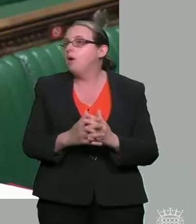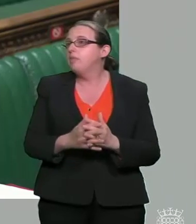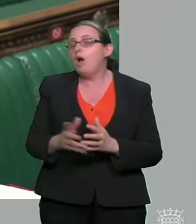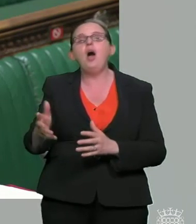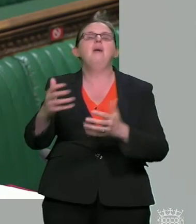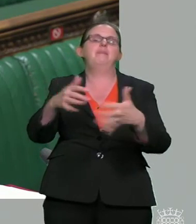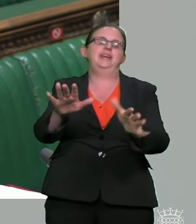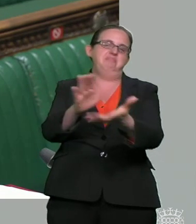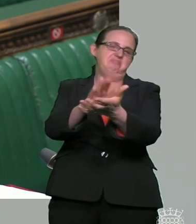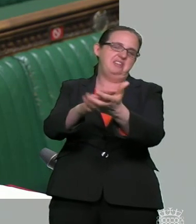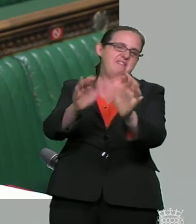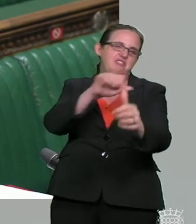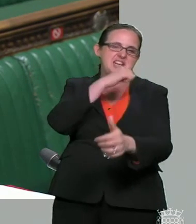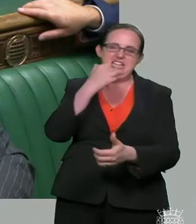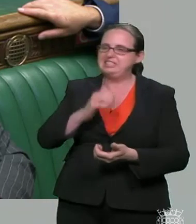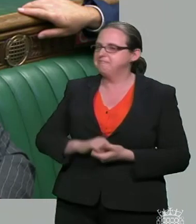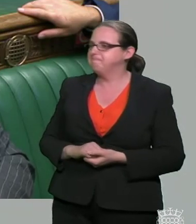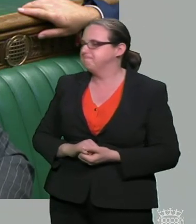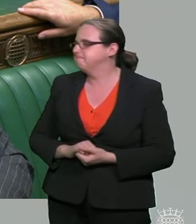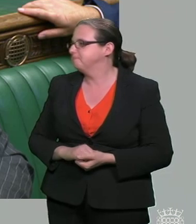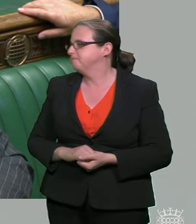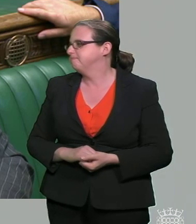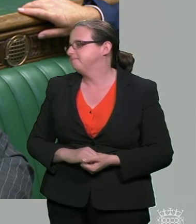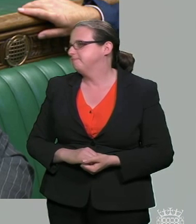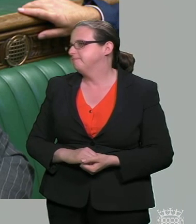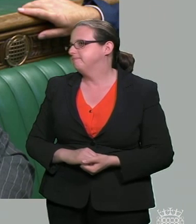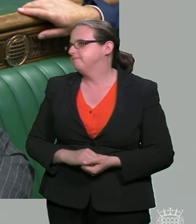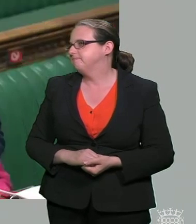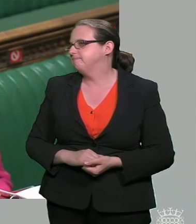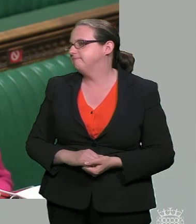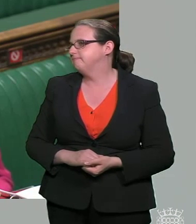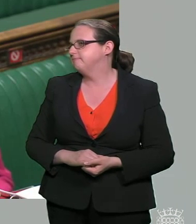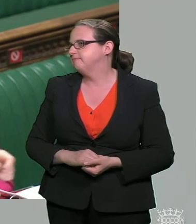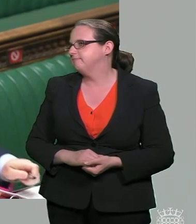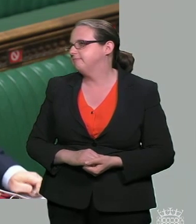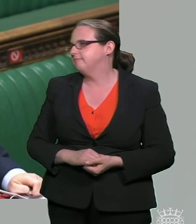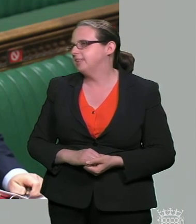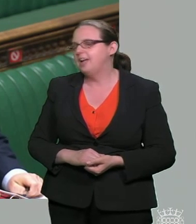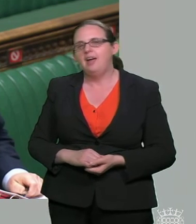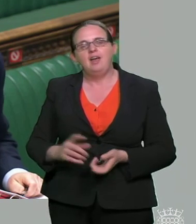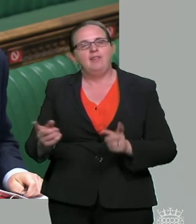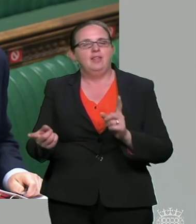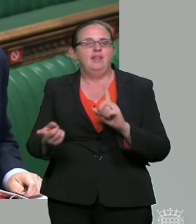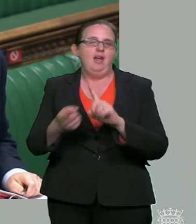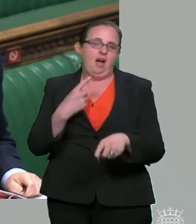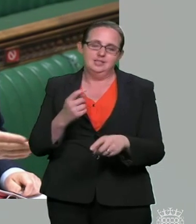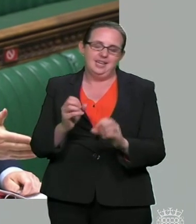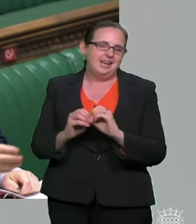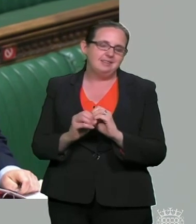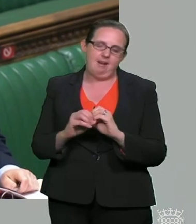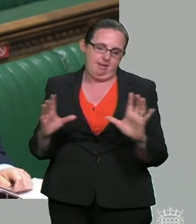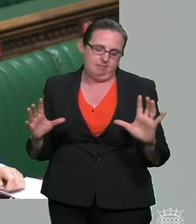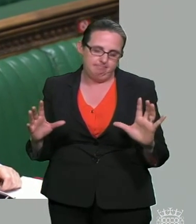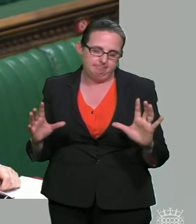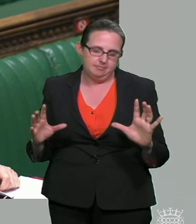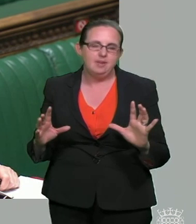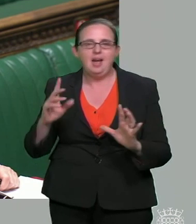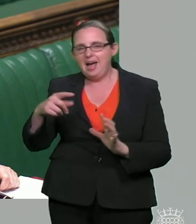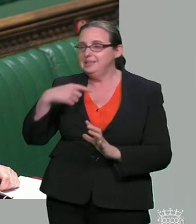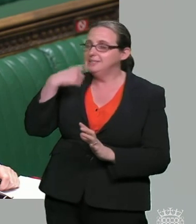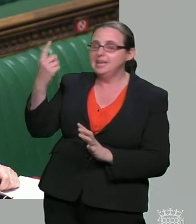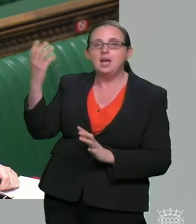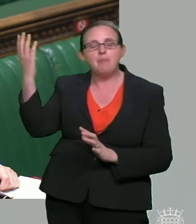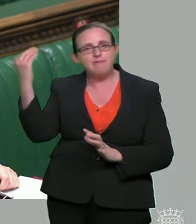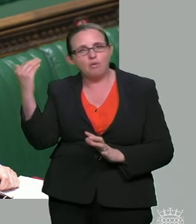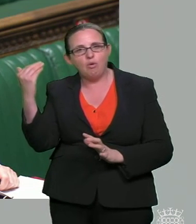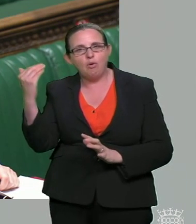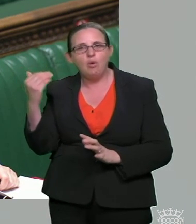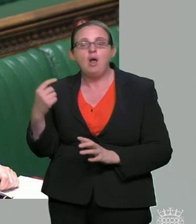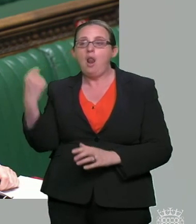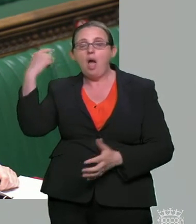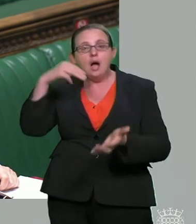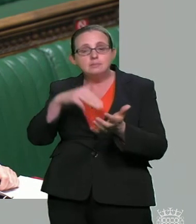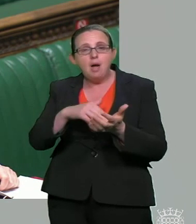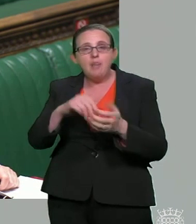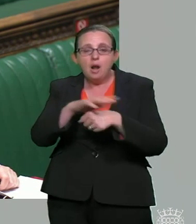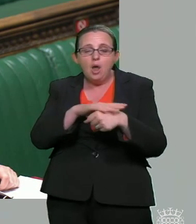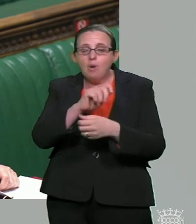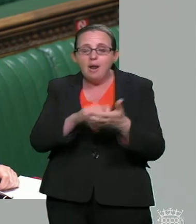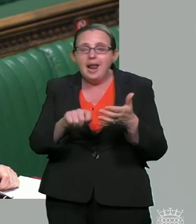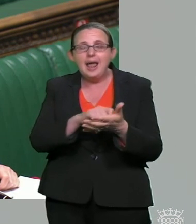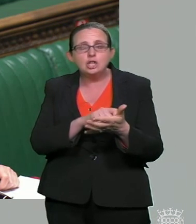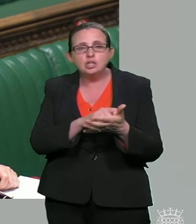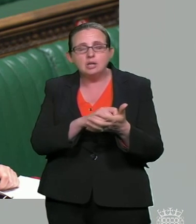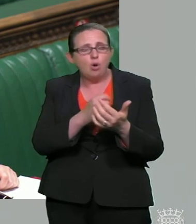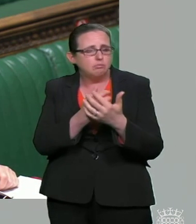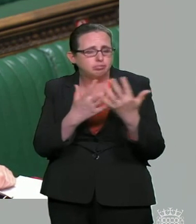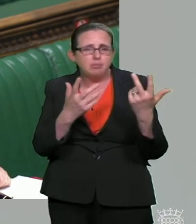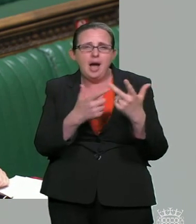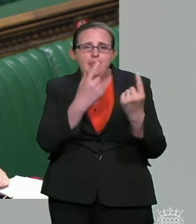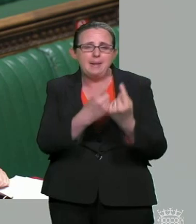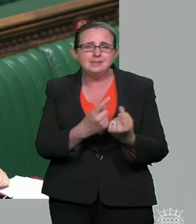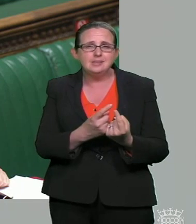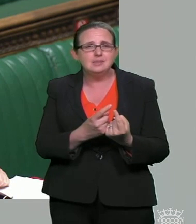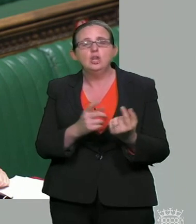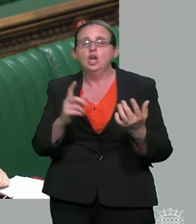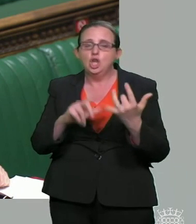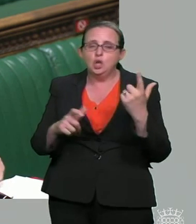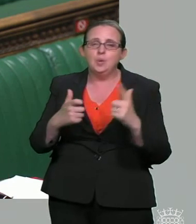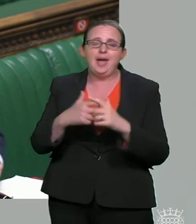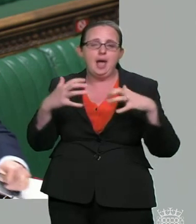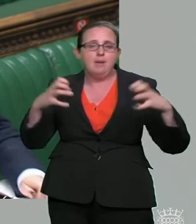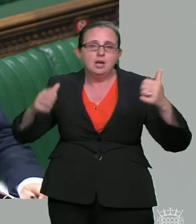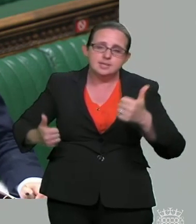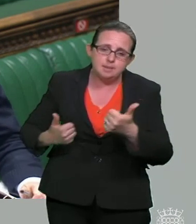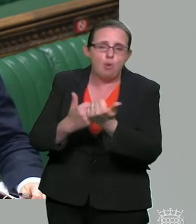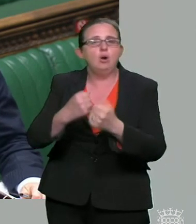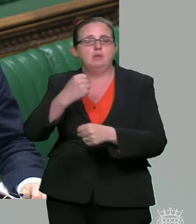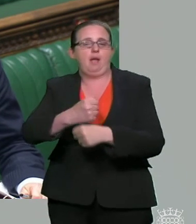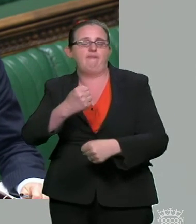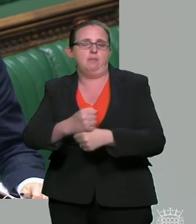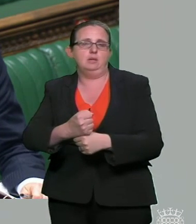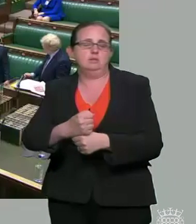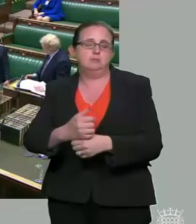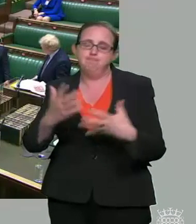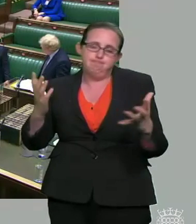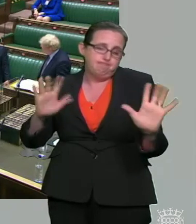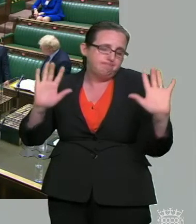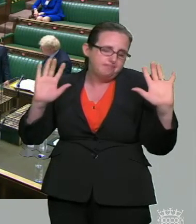Oh, he did. Good—that’s nice of him. Anyway, the answer is clear: as I said to the right honourable and learned Member for Holborn and St Pancras , the people of this country were given a vote on this and many other matters very recently and they adjudicated very firmly in favour of the balance that the Government are striking.